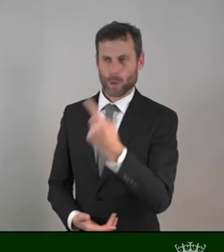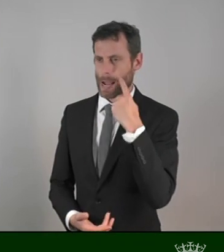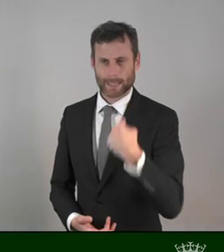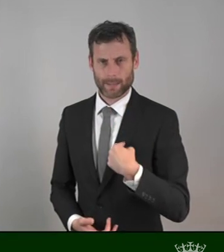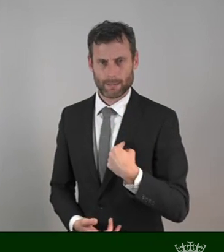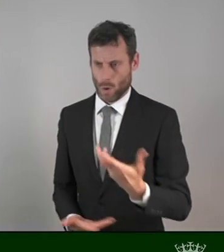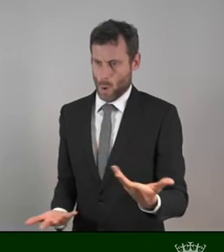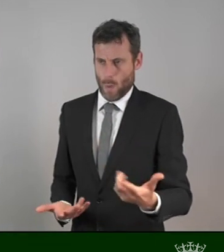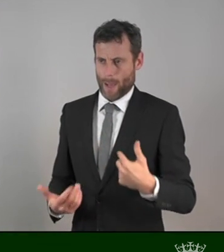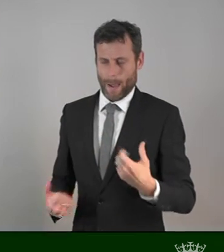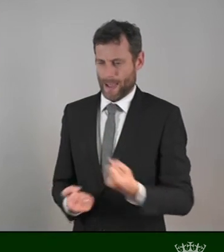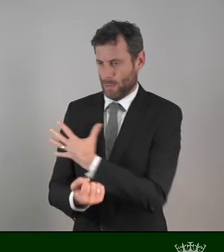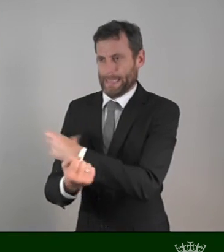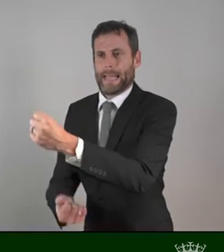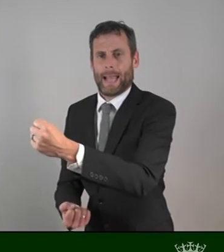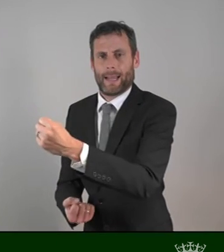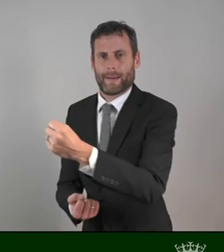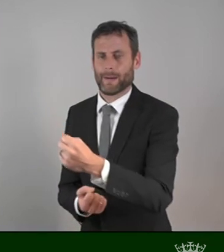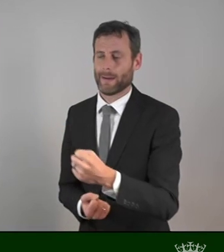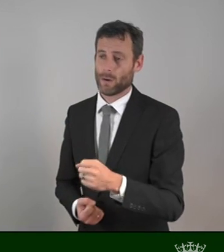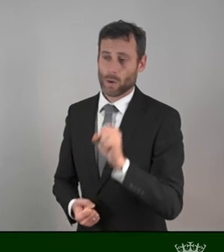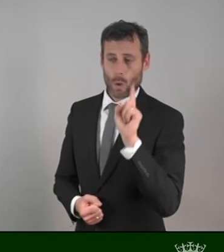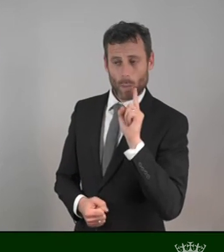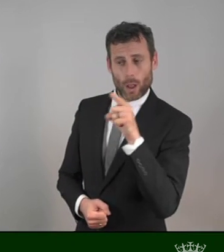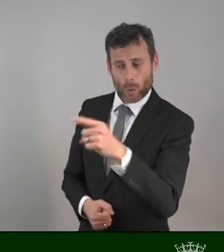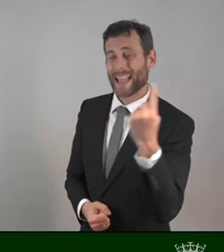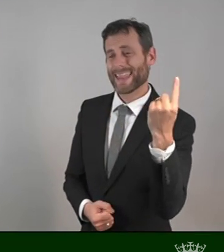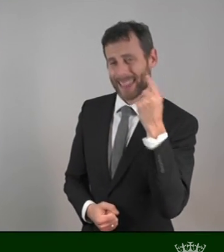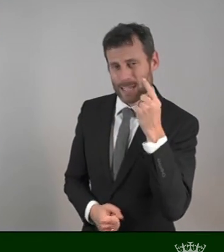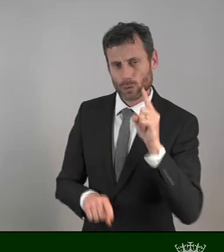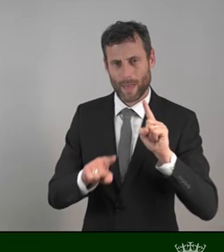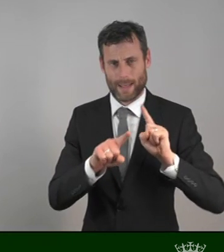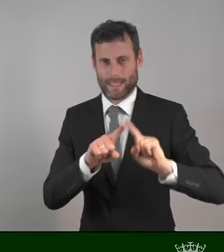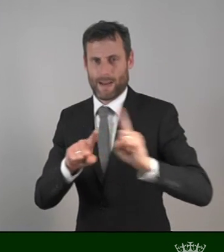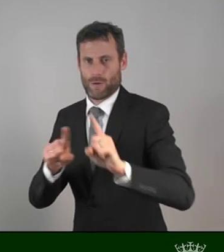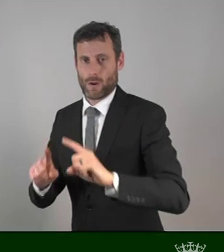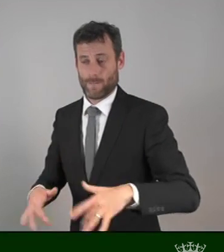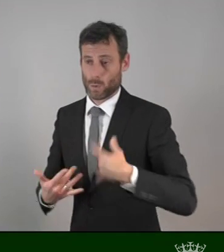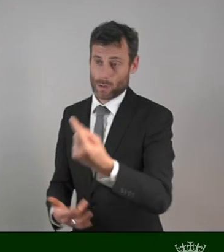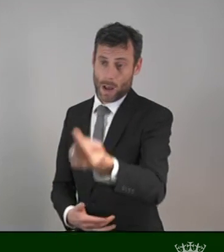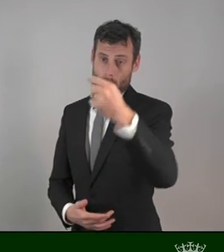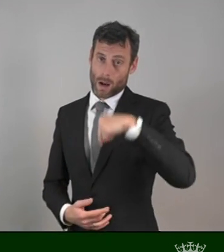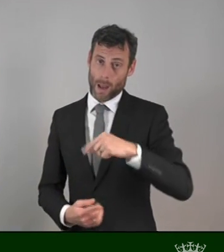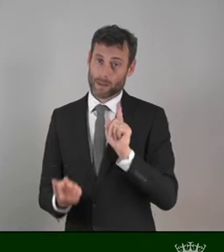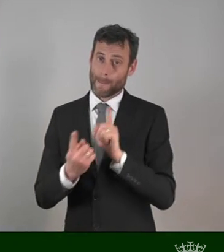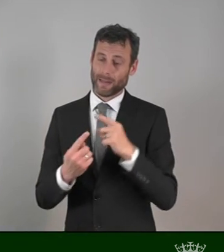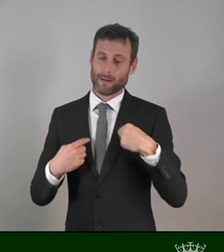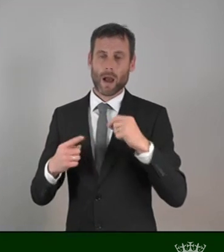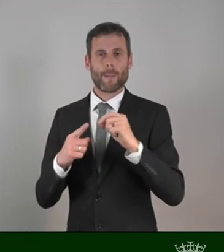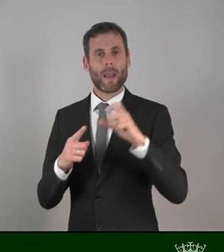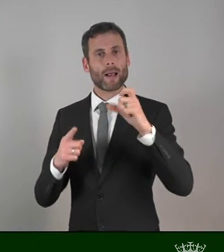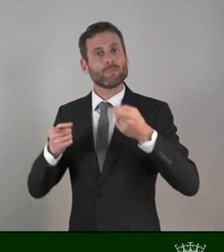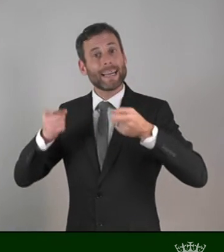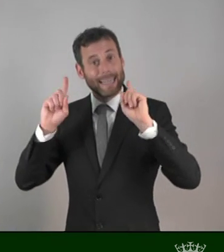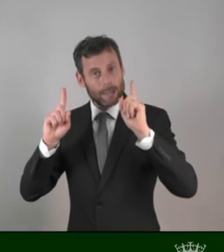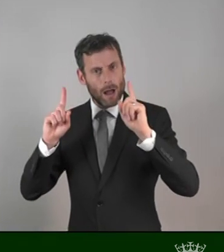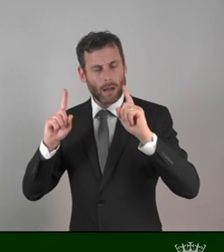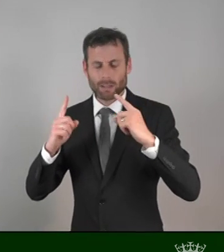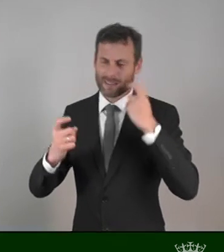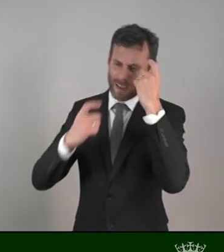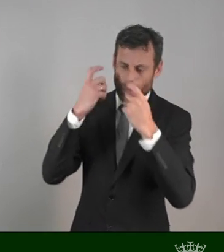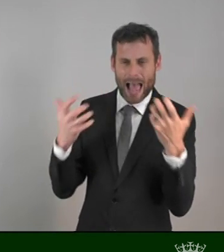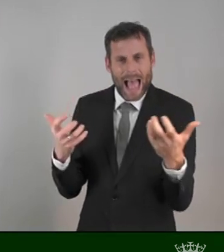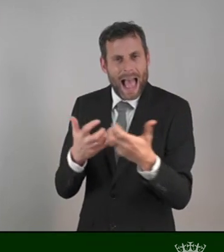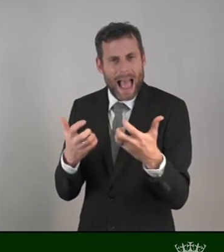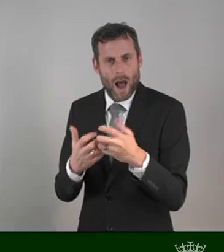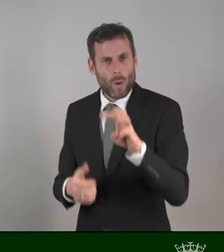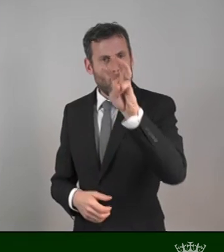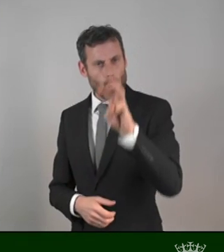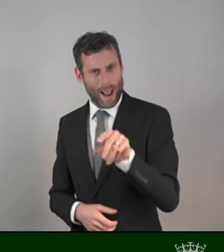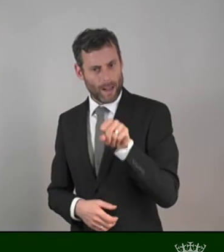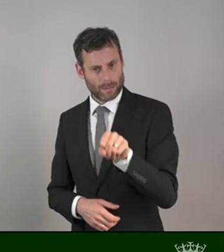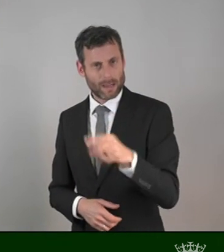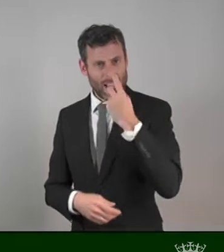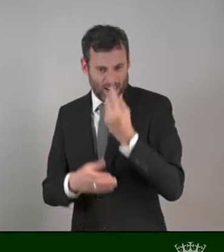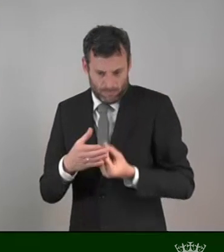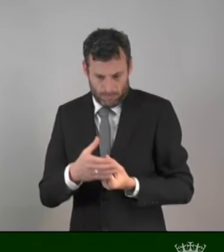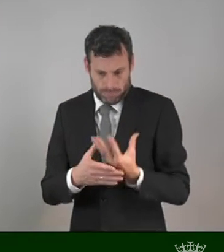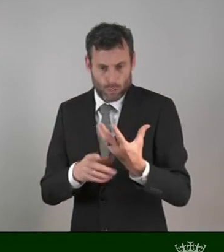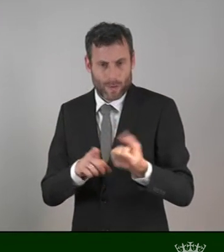Will he demonstrate his willingness to listen to all voices by meeting Plaid Cymru leader, Adam Price, and me, to discuss how Wales will win the tools to forge a better future?